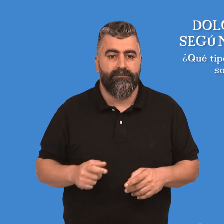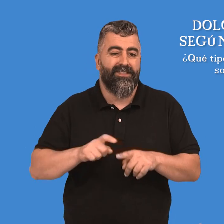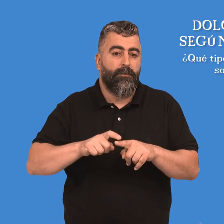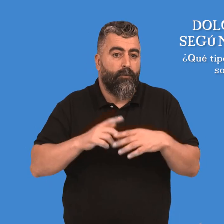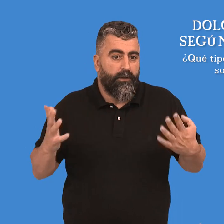tipo